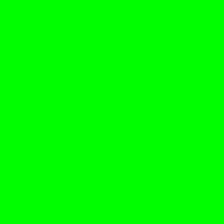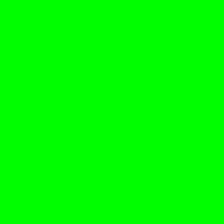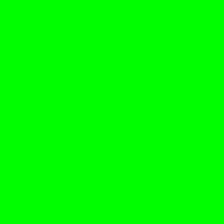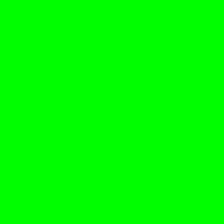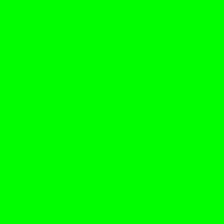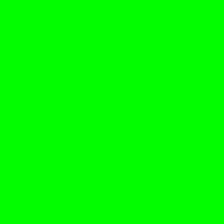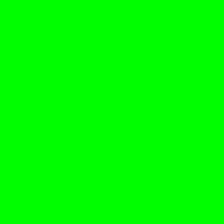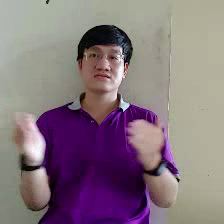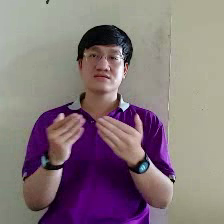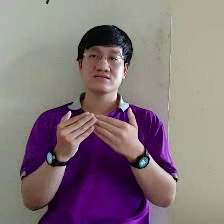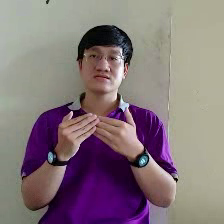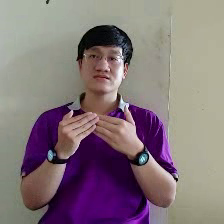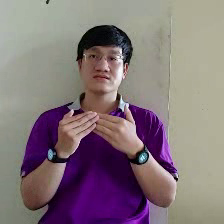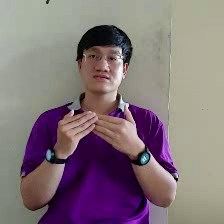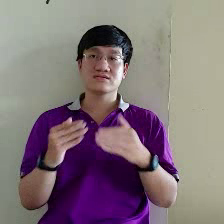Bế mạc